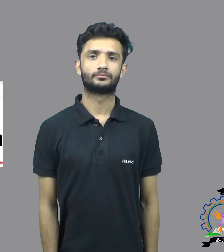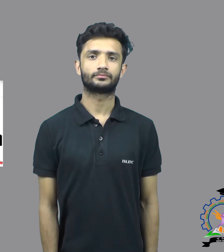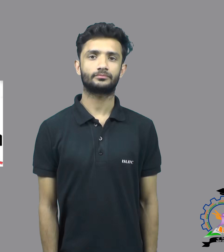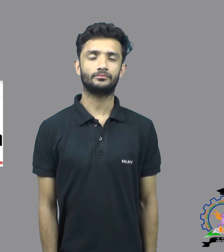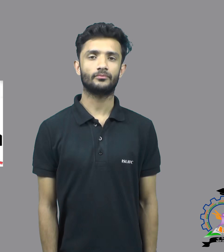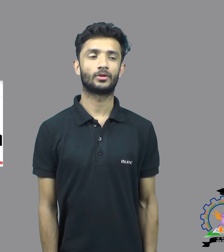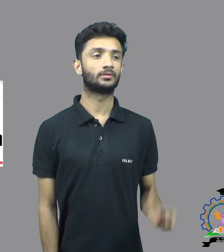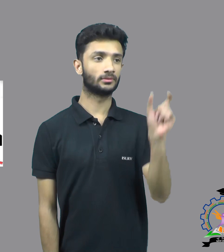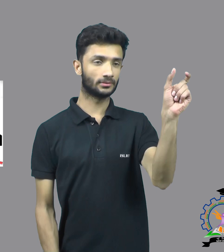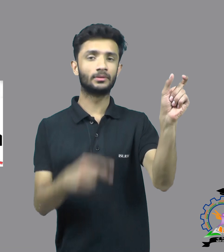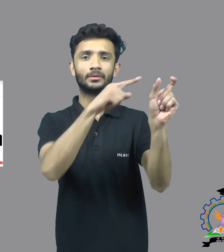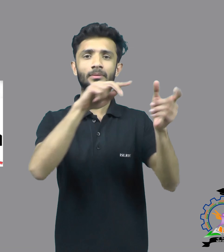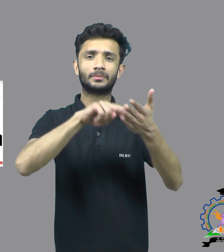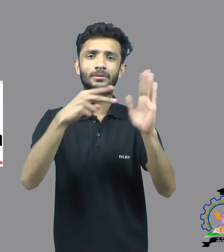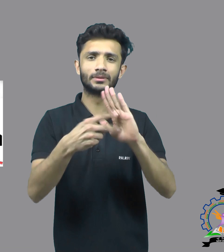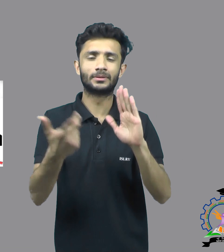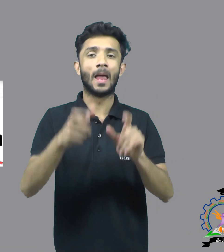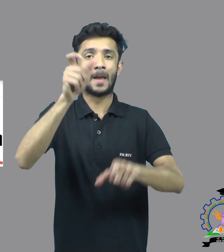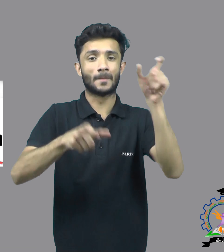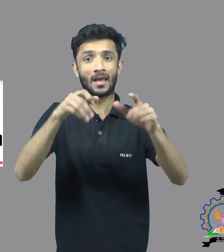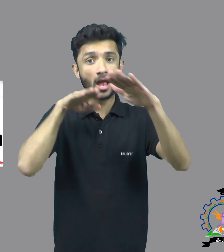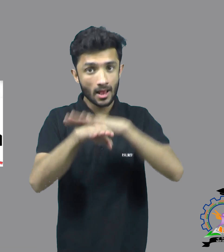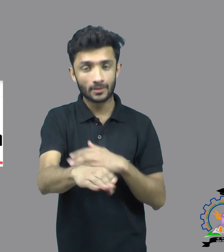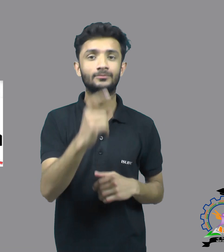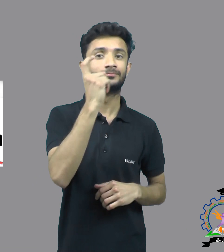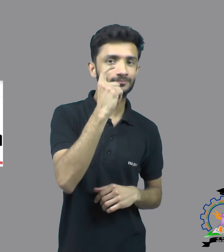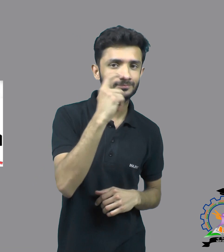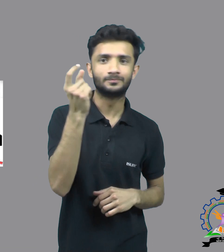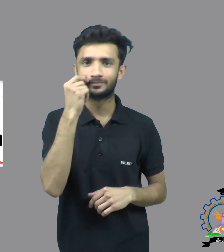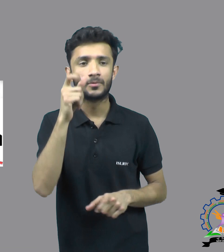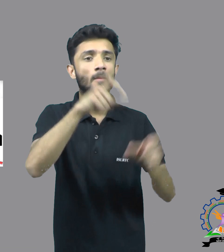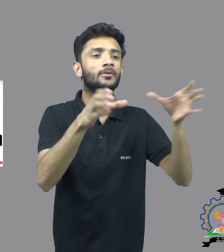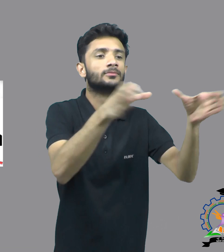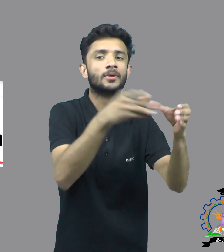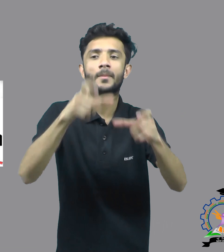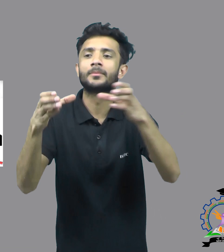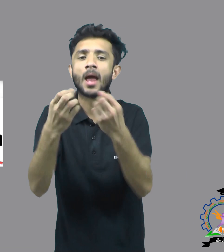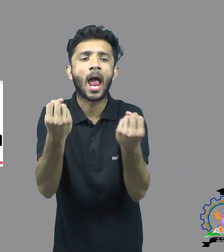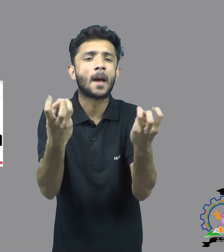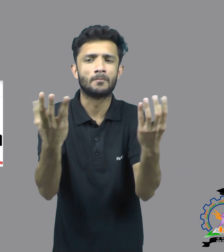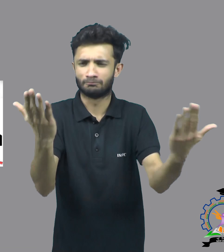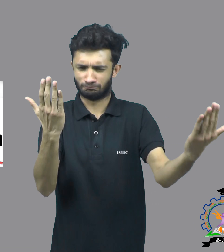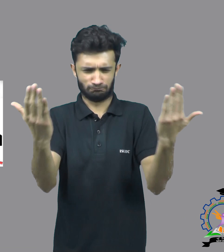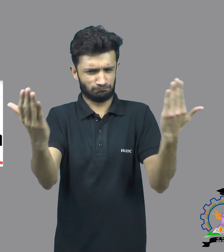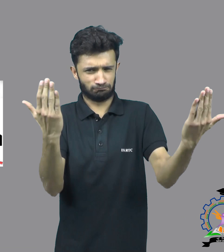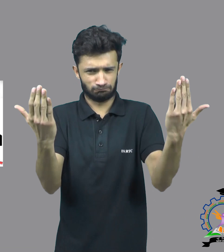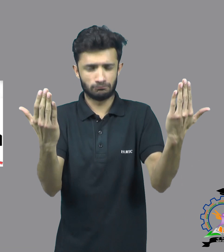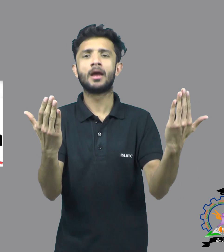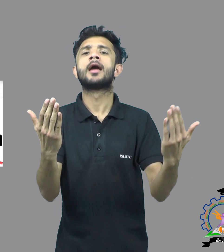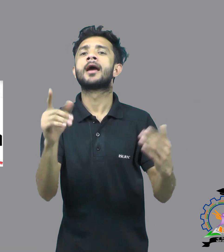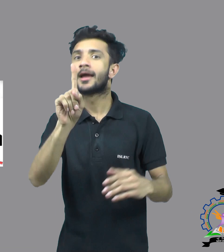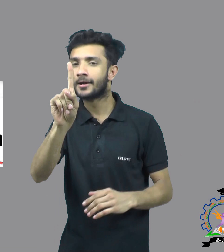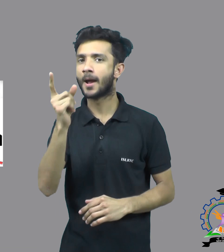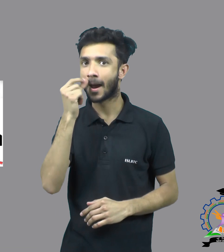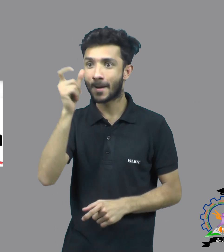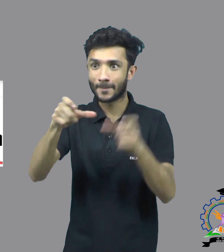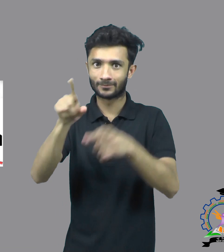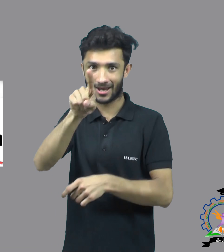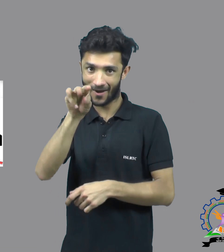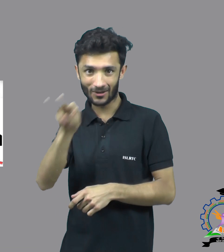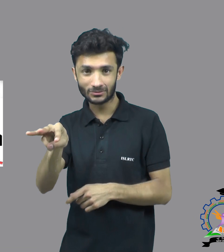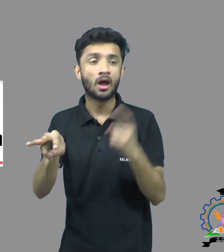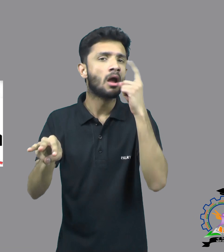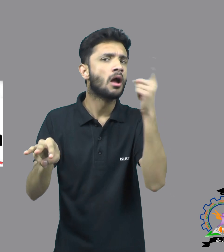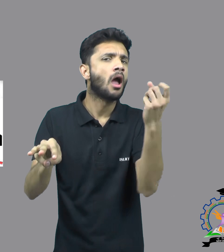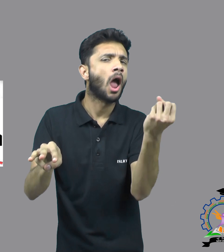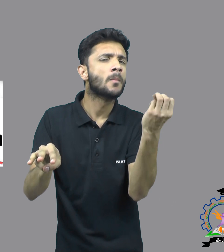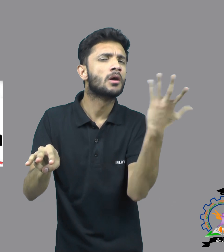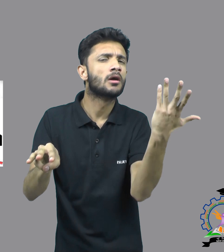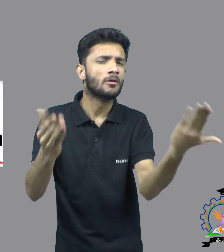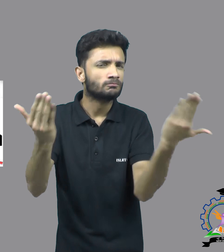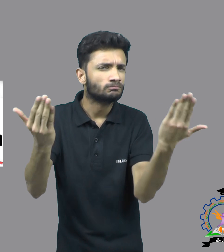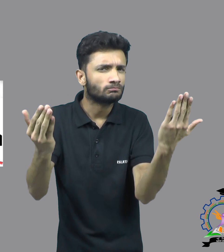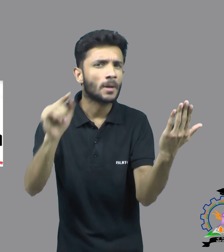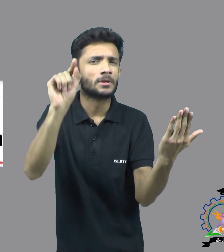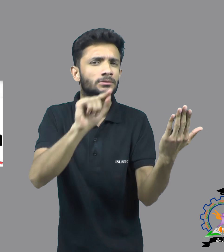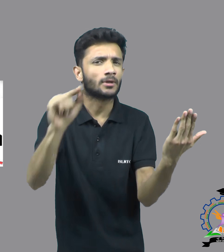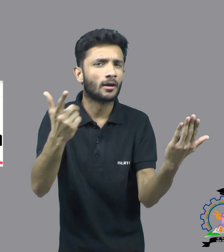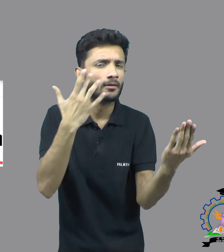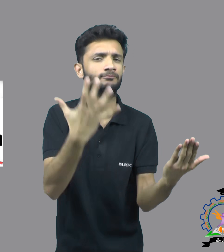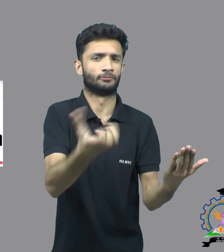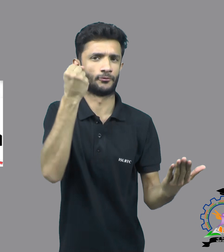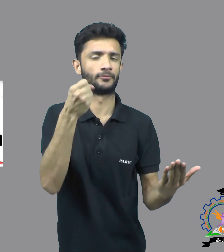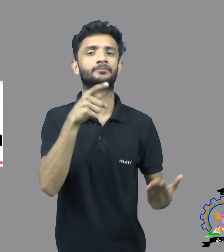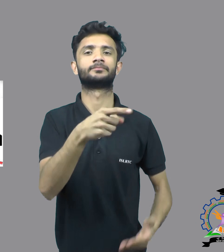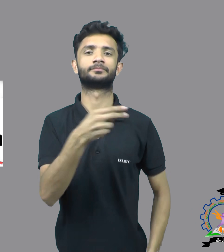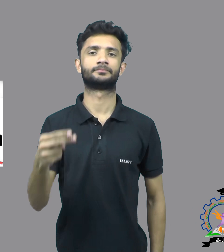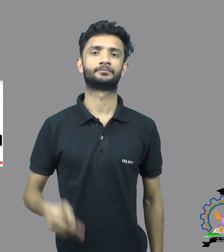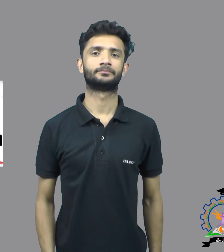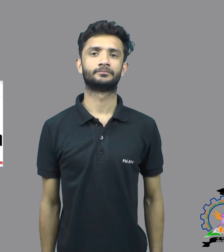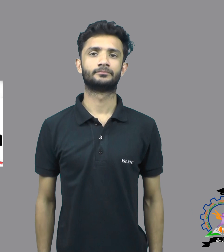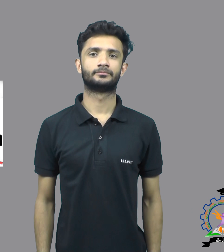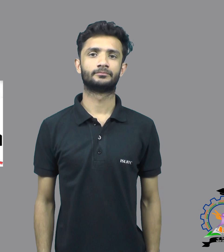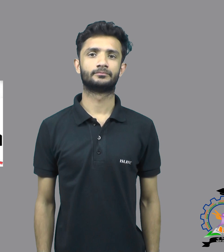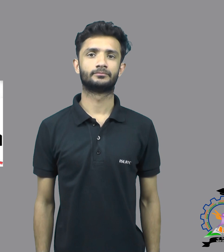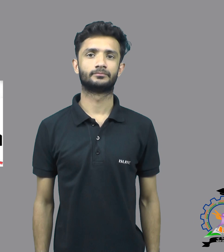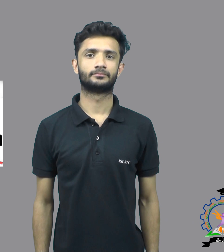Sex Ratio